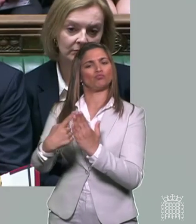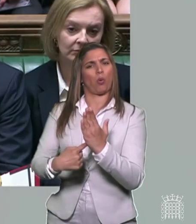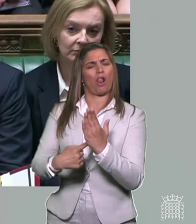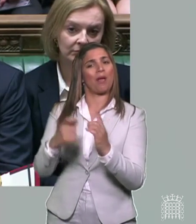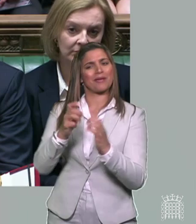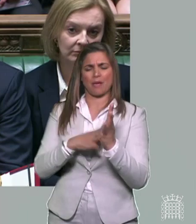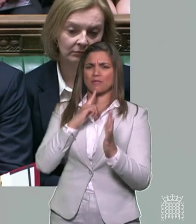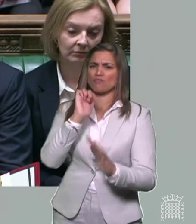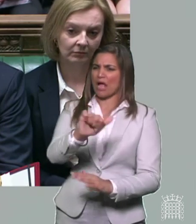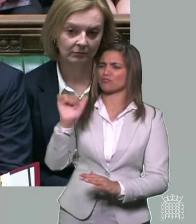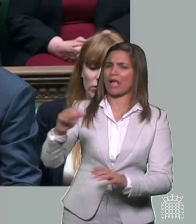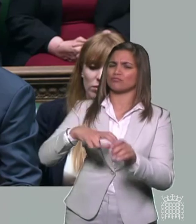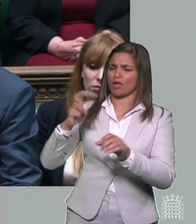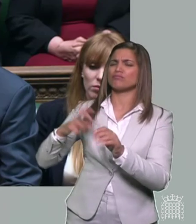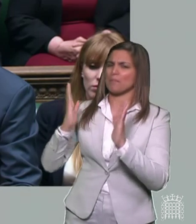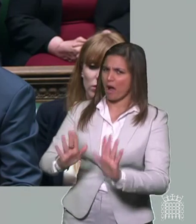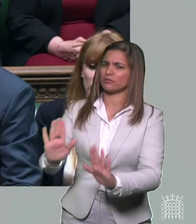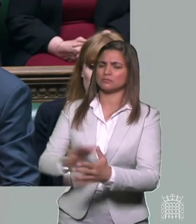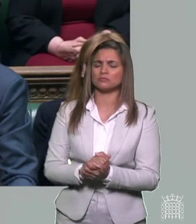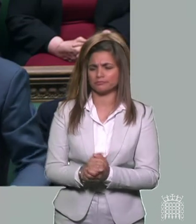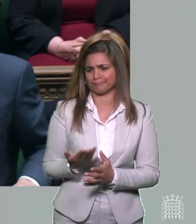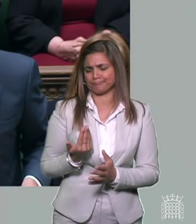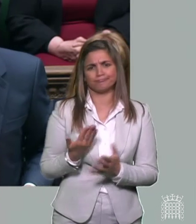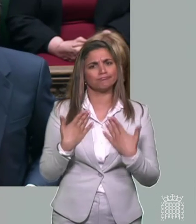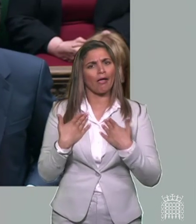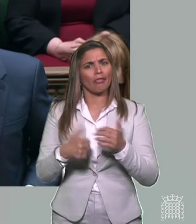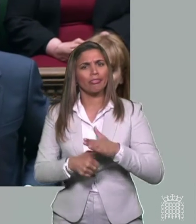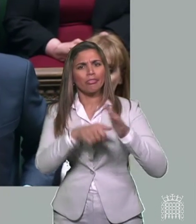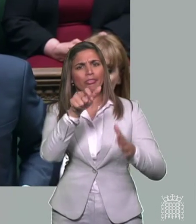The former Health Secretary, the right honourable Member for West Suffolk , broke the rules.